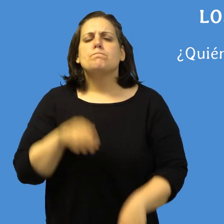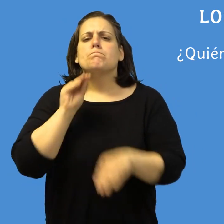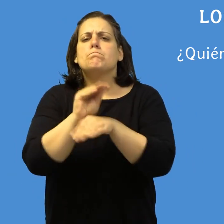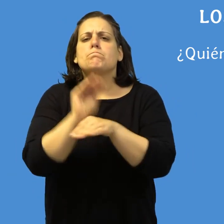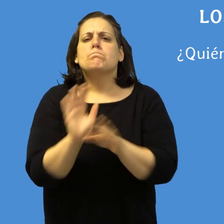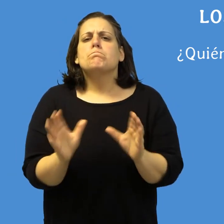cuidar